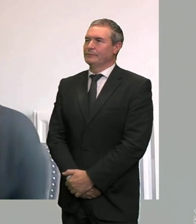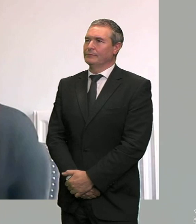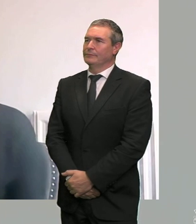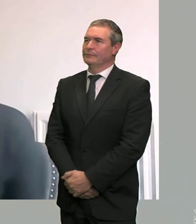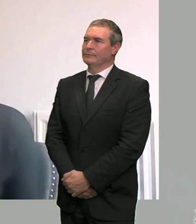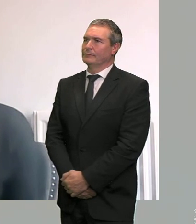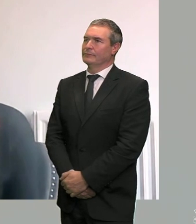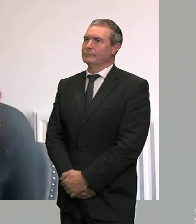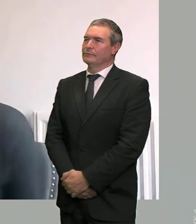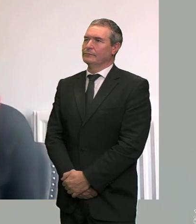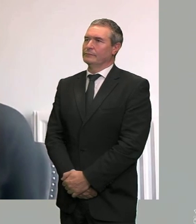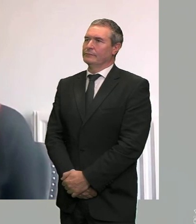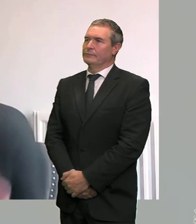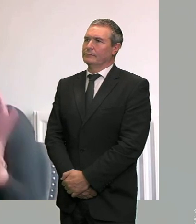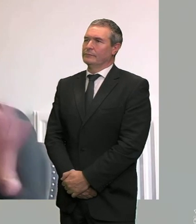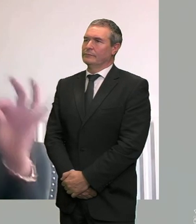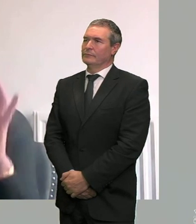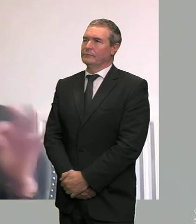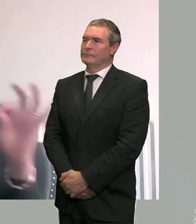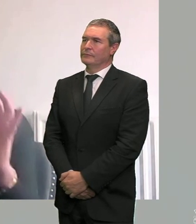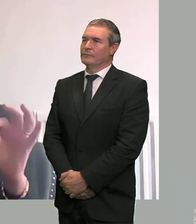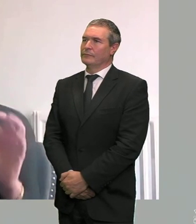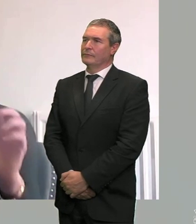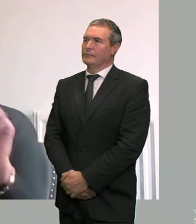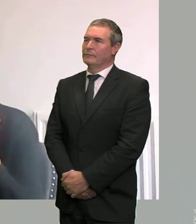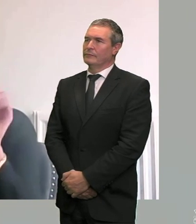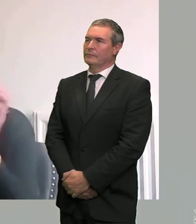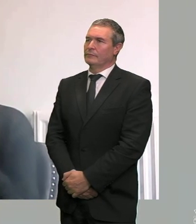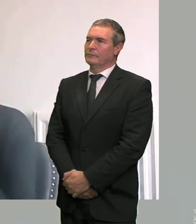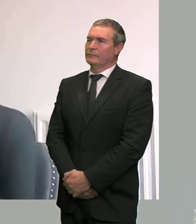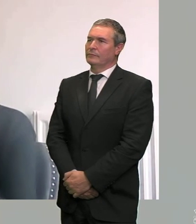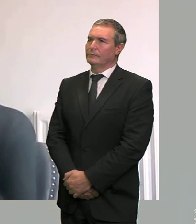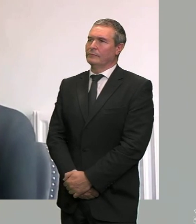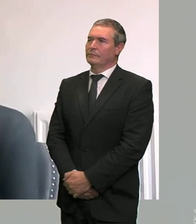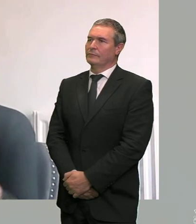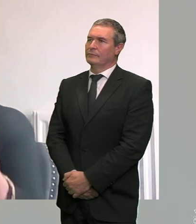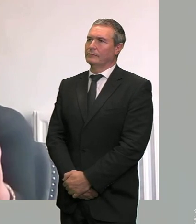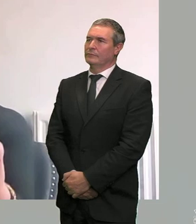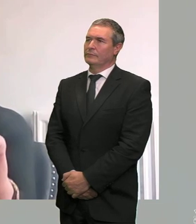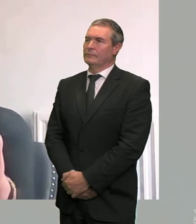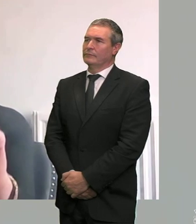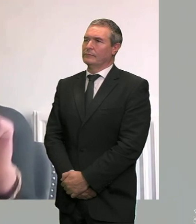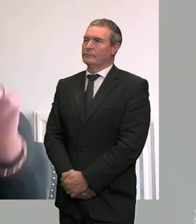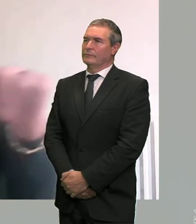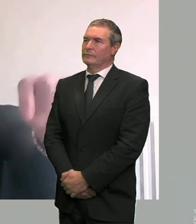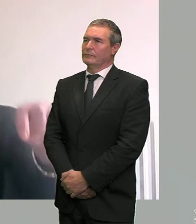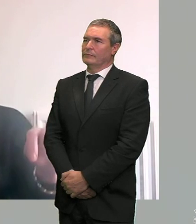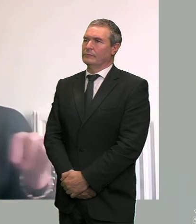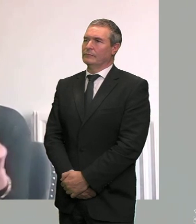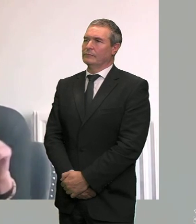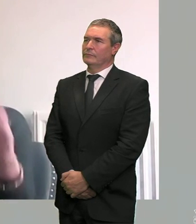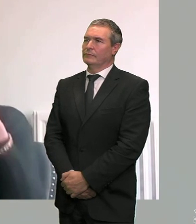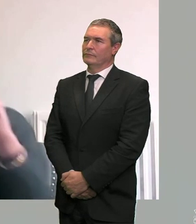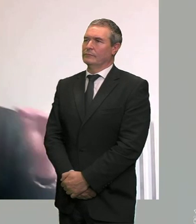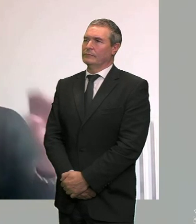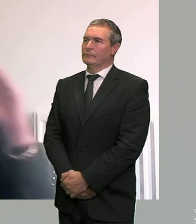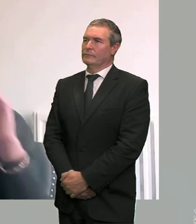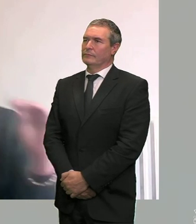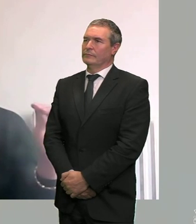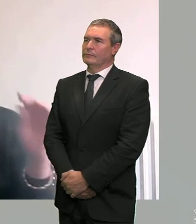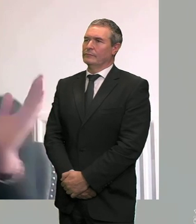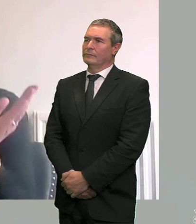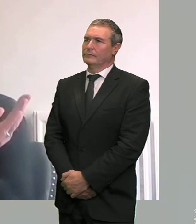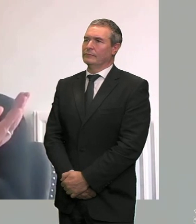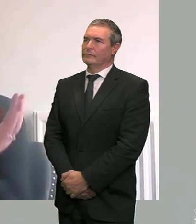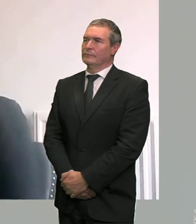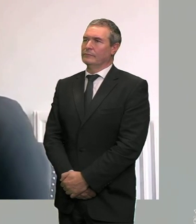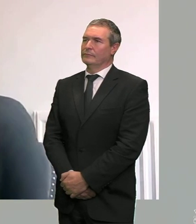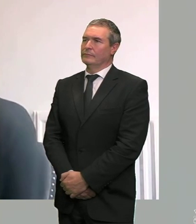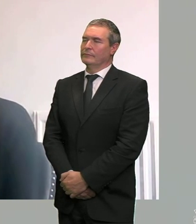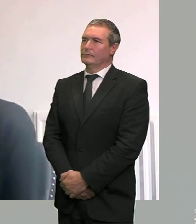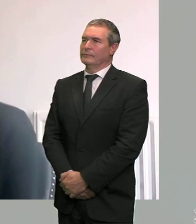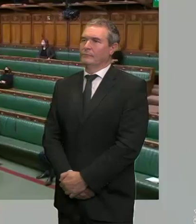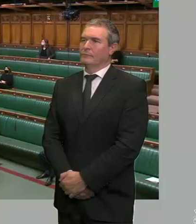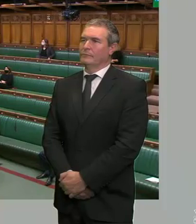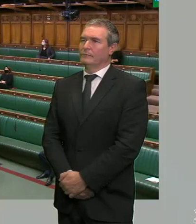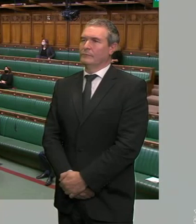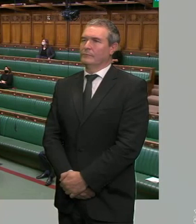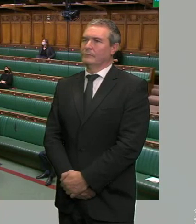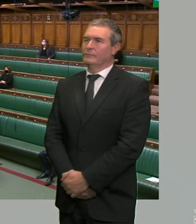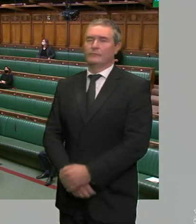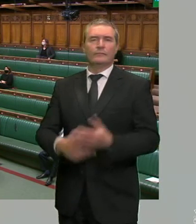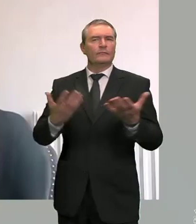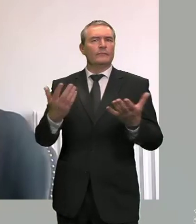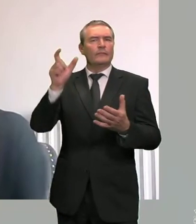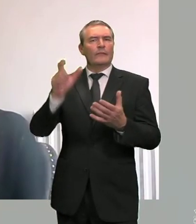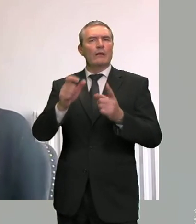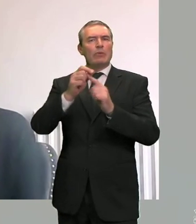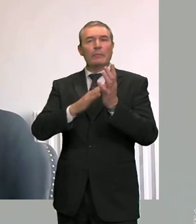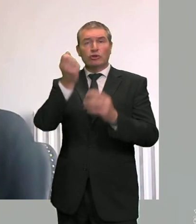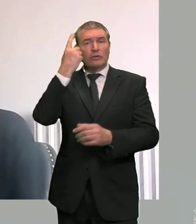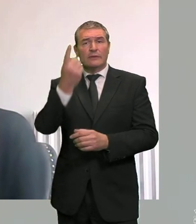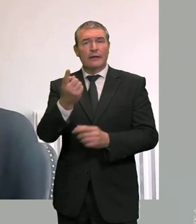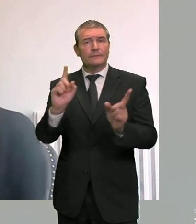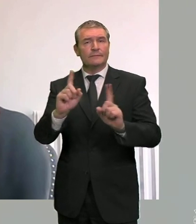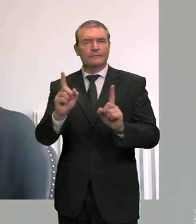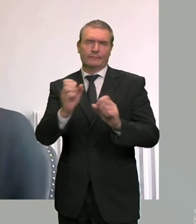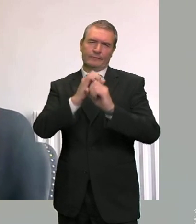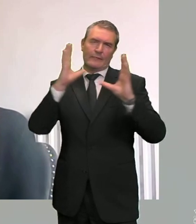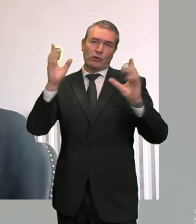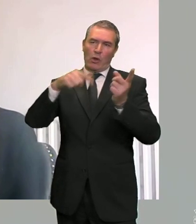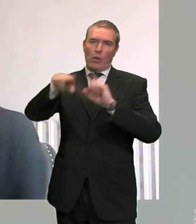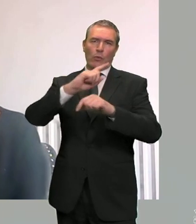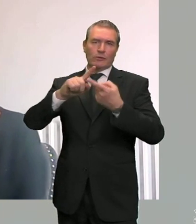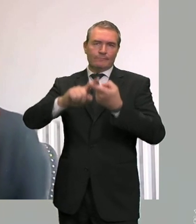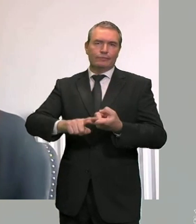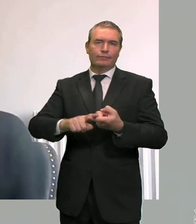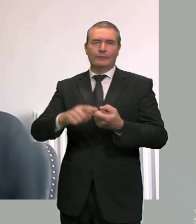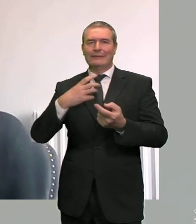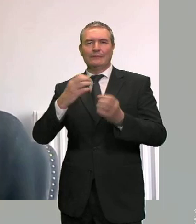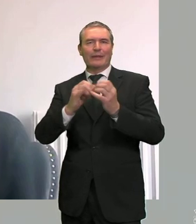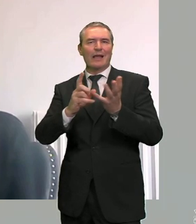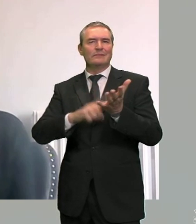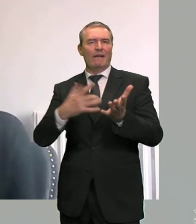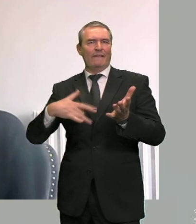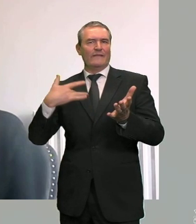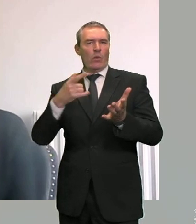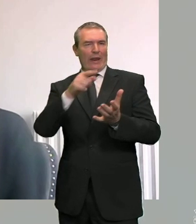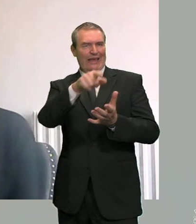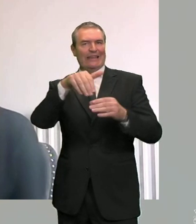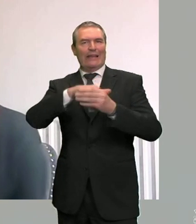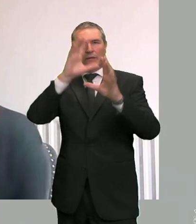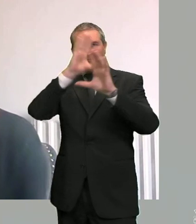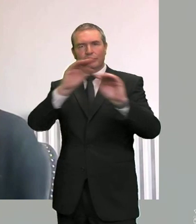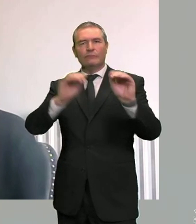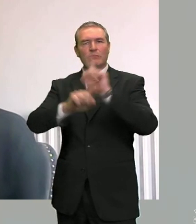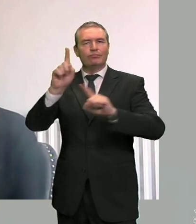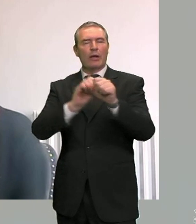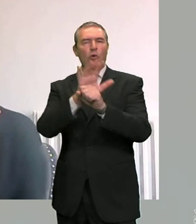Why is there no interpreter in the room for briefings?If the Prime Minister did not understand that, imagine how those who rely on British Sign Language feel at his press briefings.